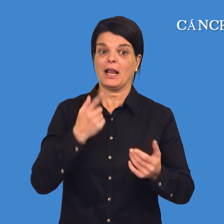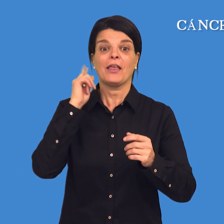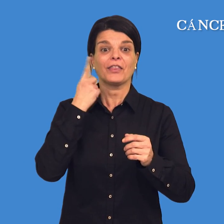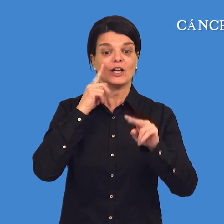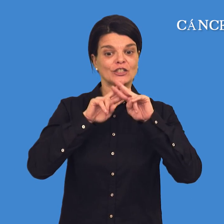descubrir